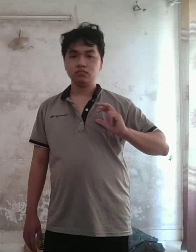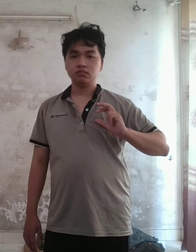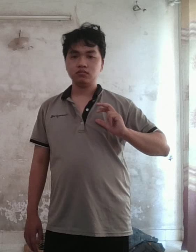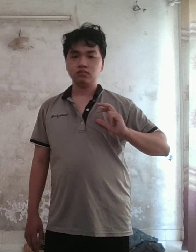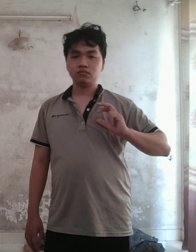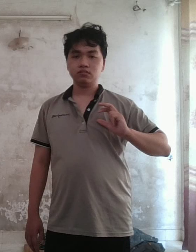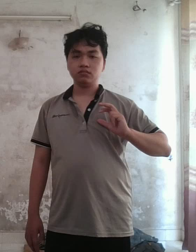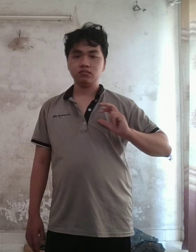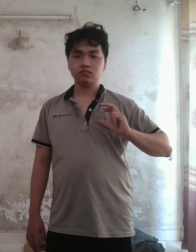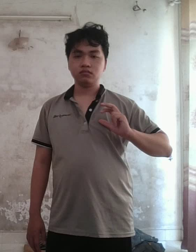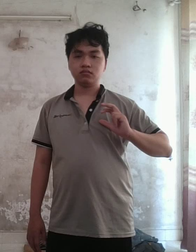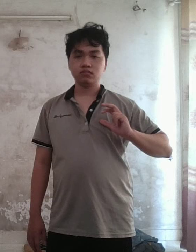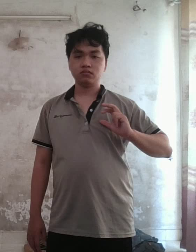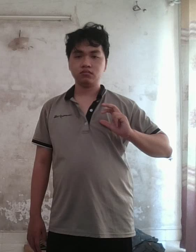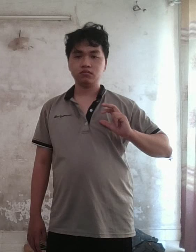giau co